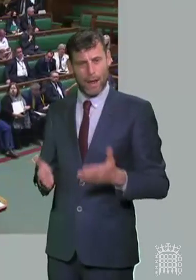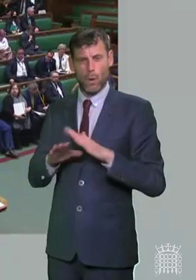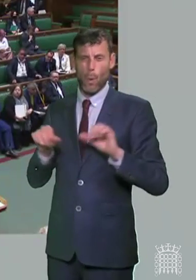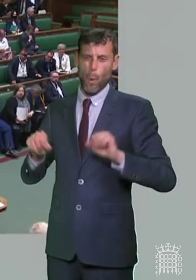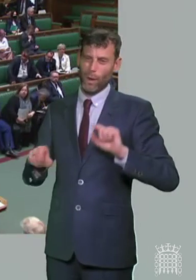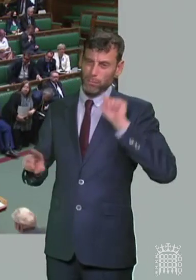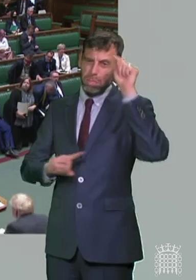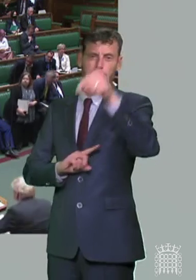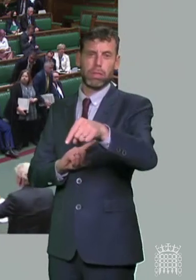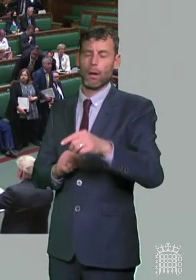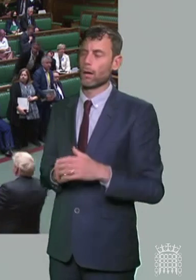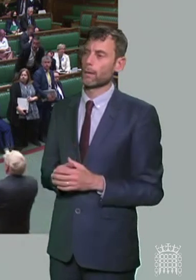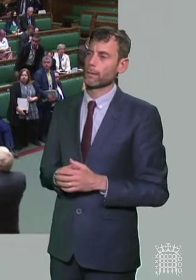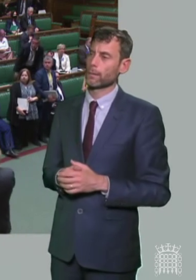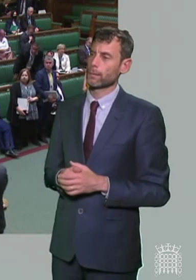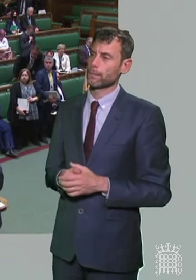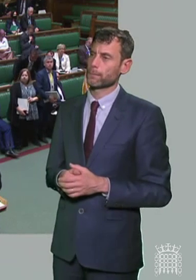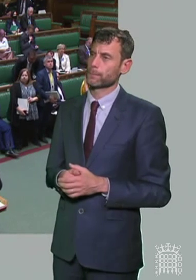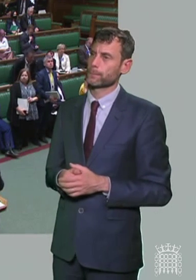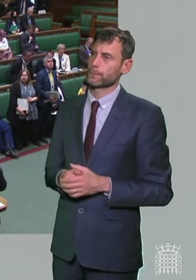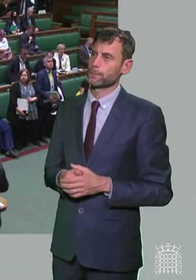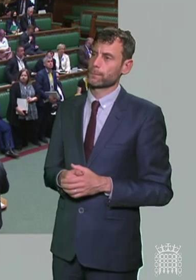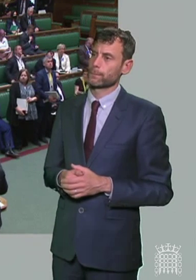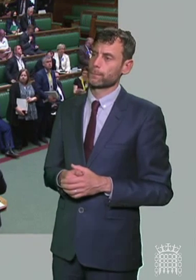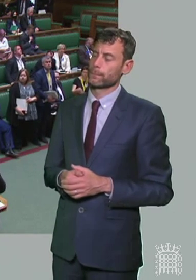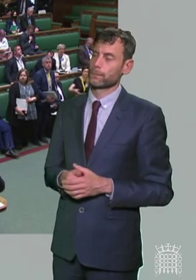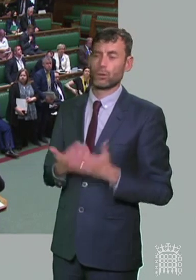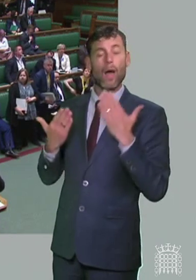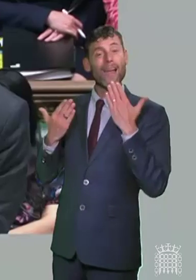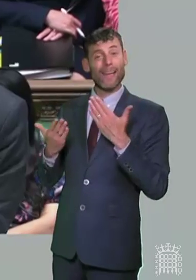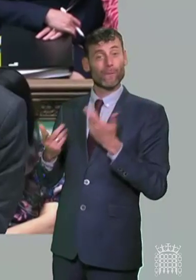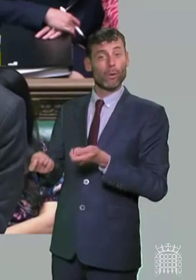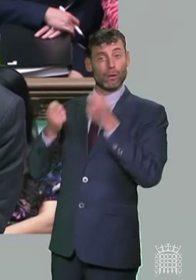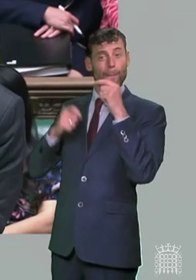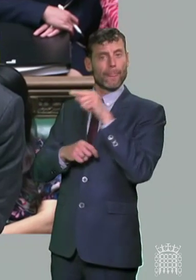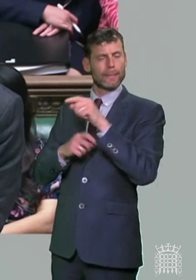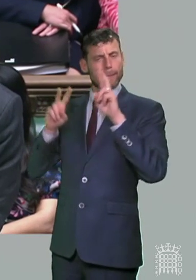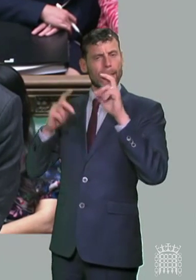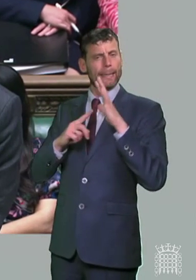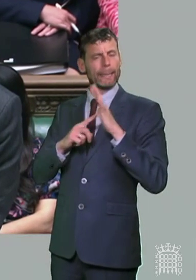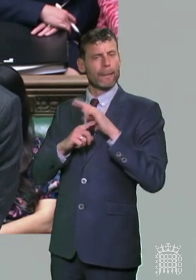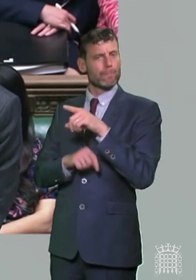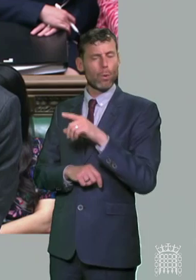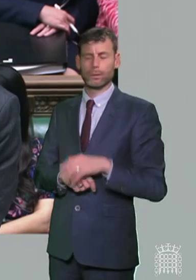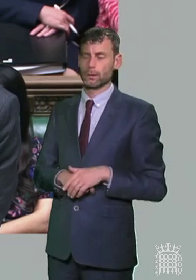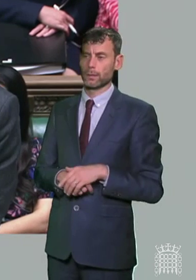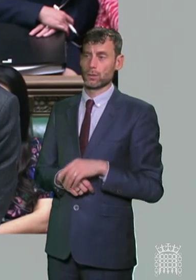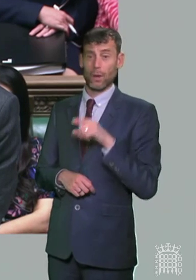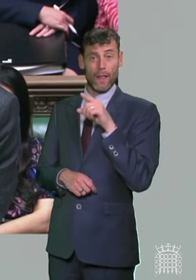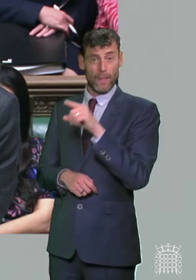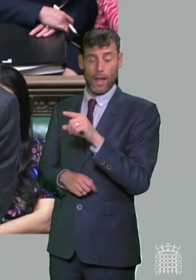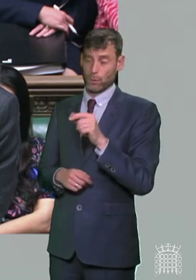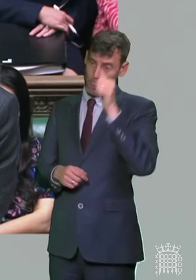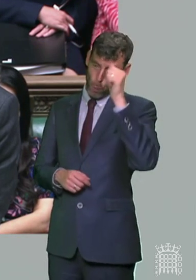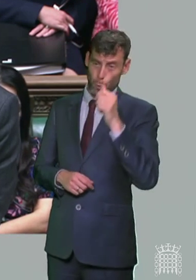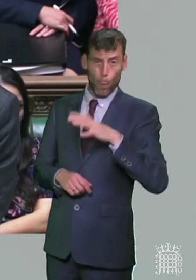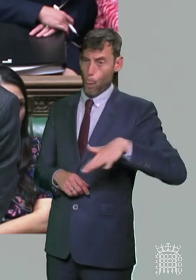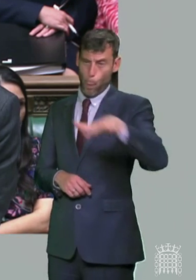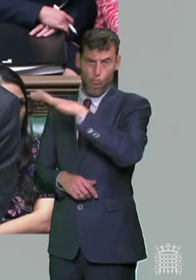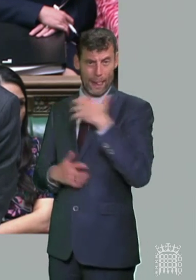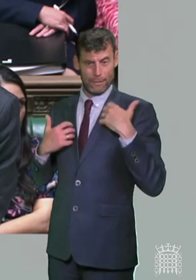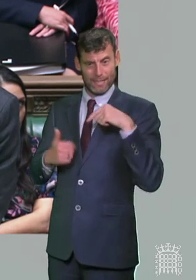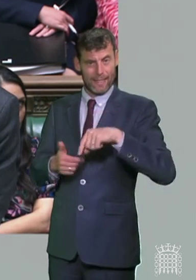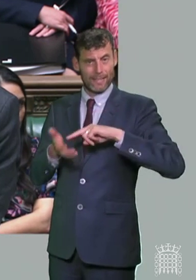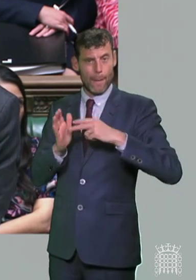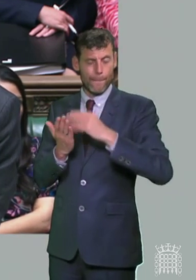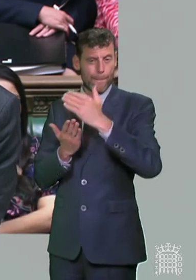I thank the honourable Lady very much for raising a very important issue that is understood keenly in all parts of the House.